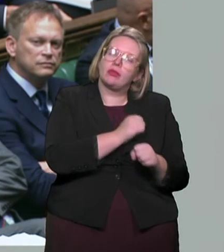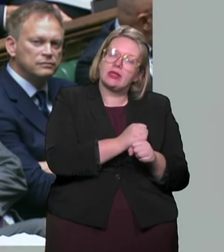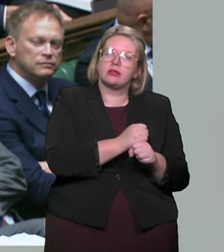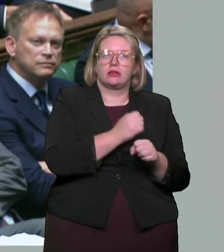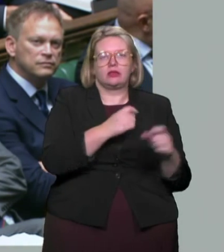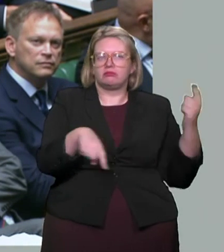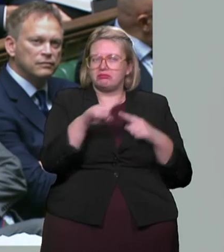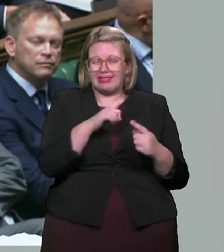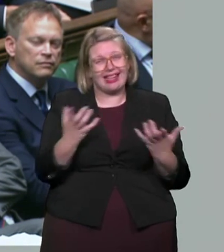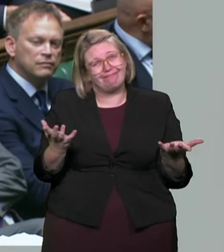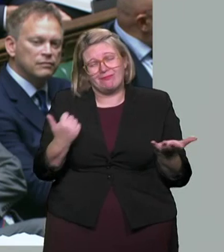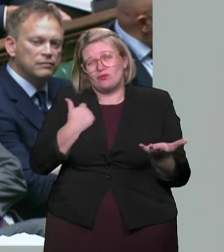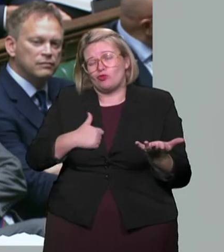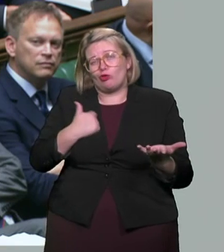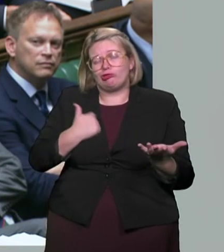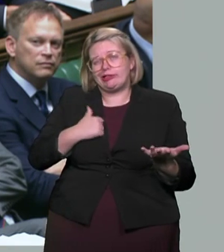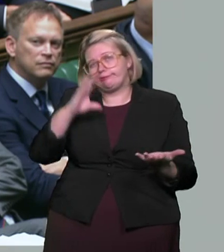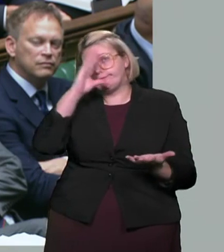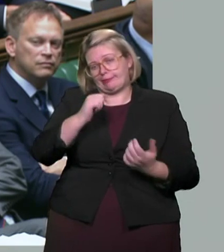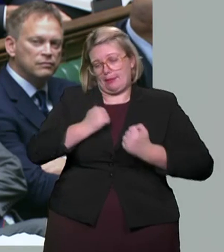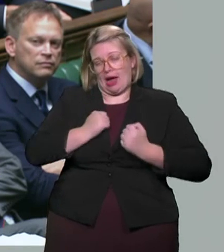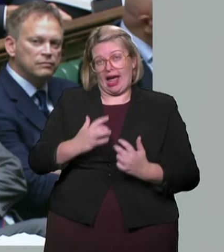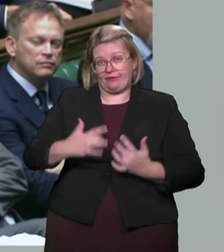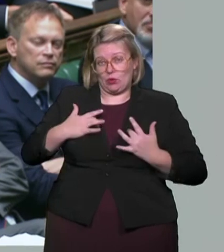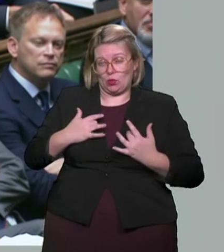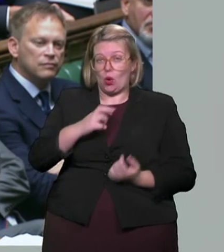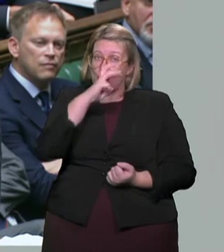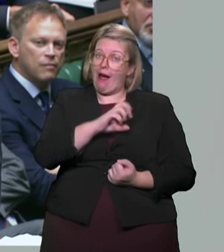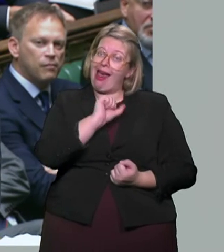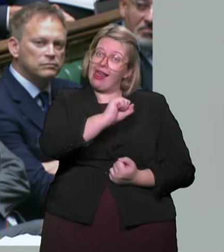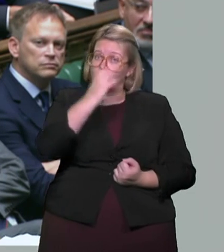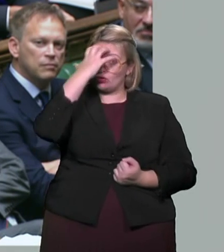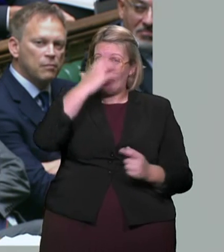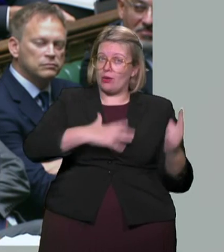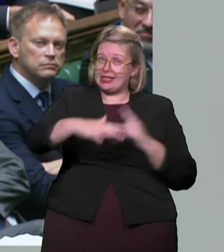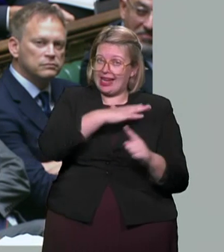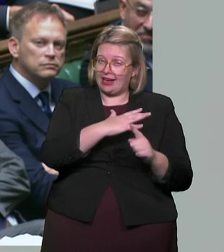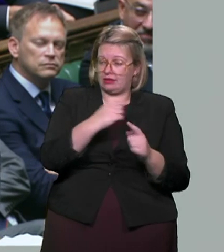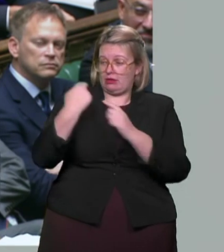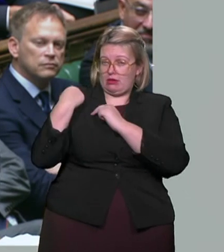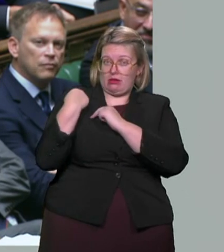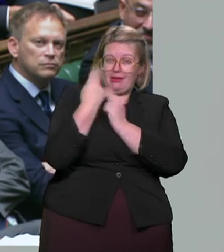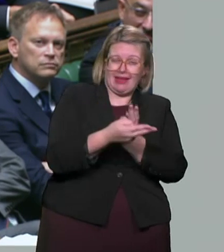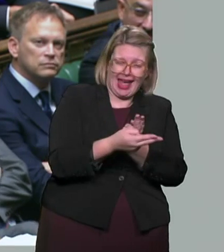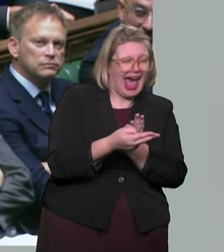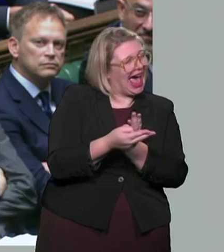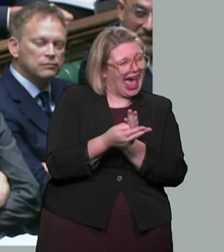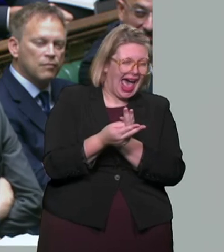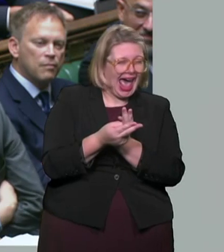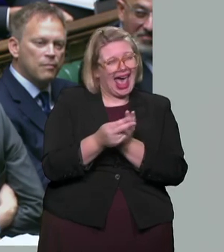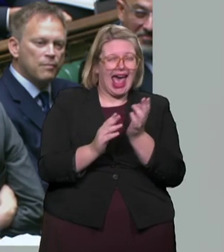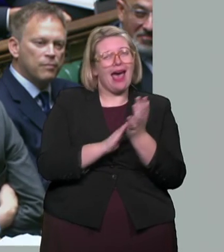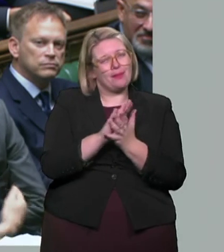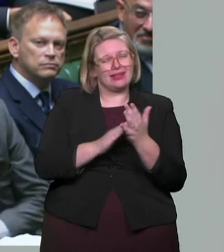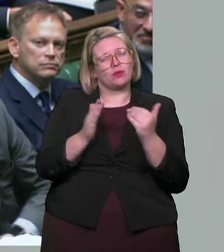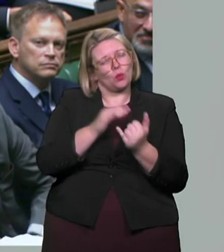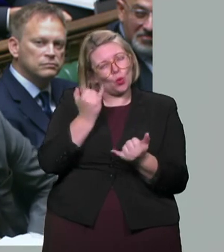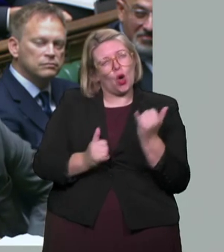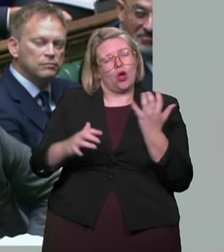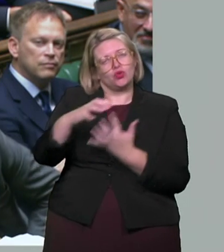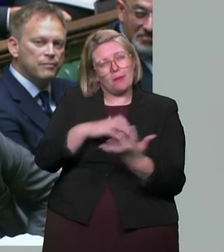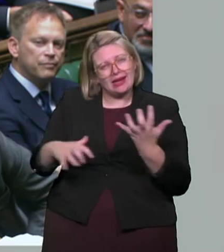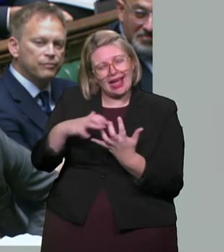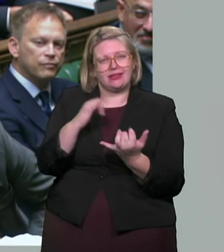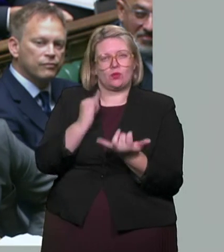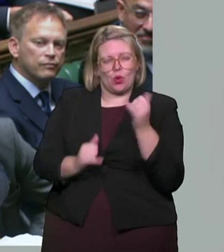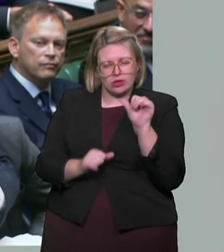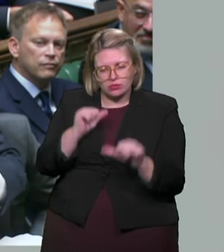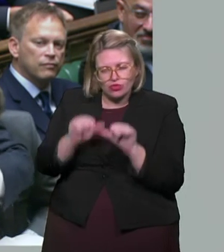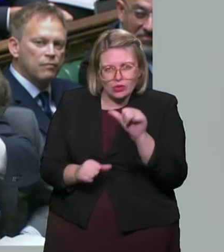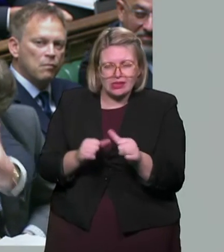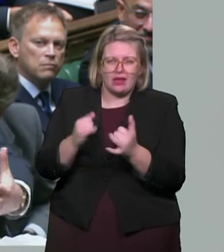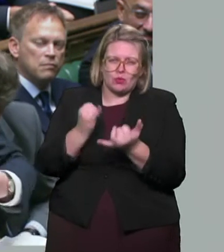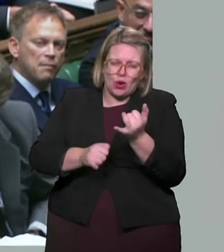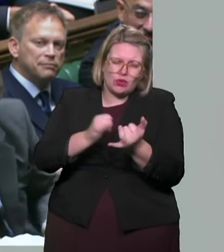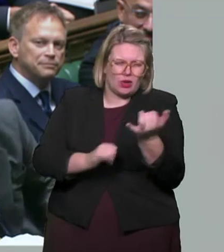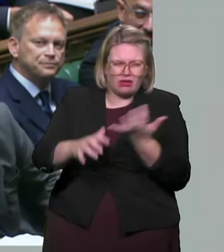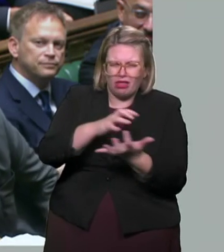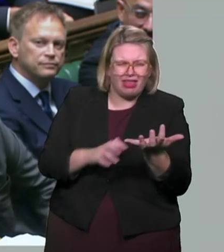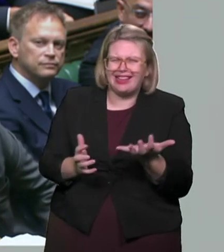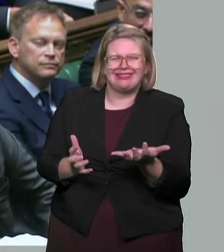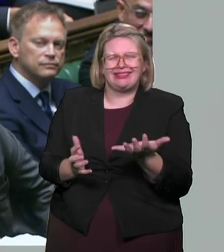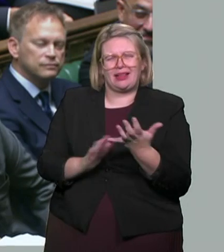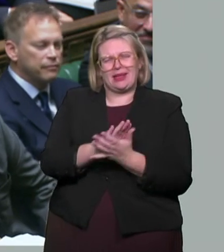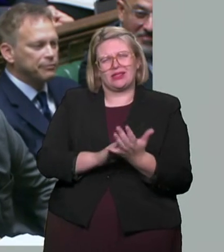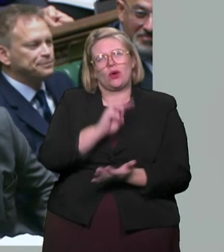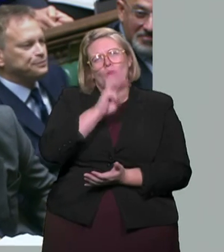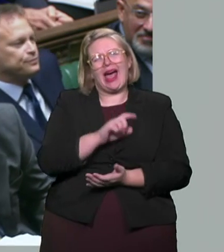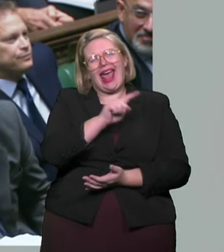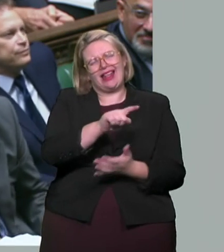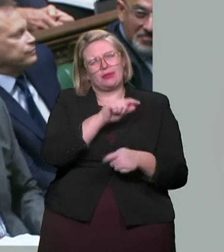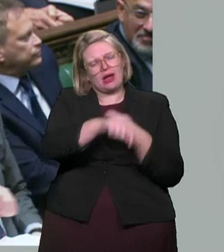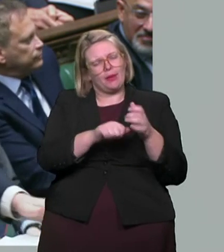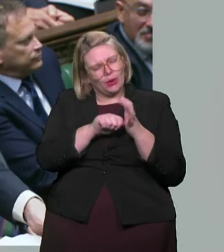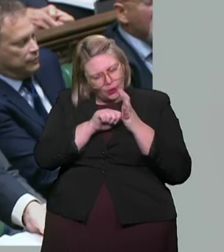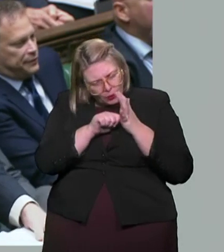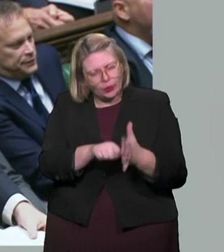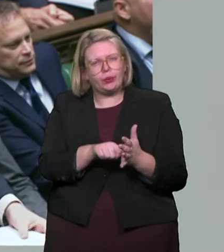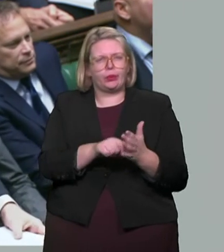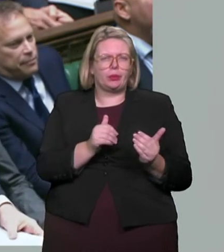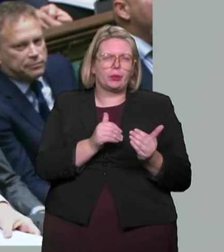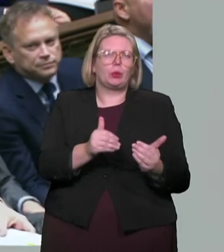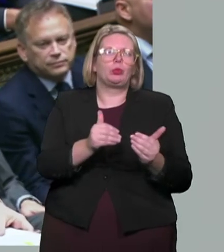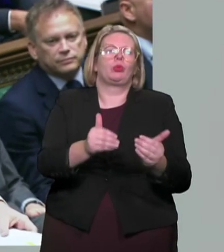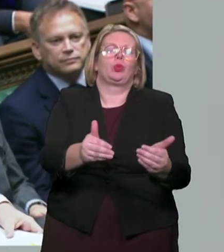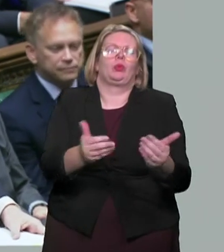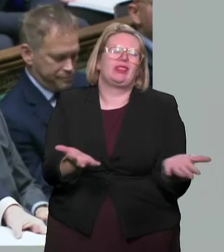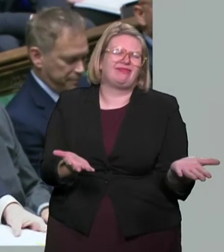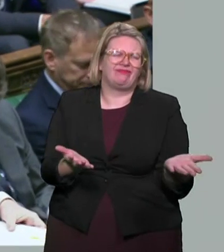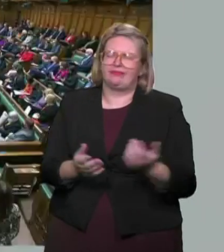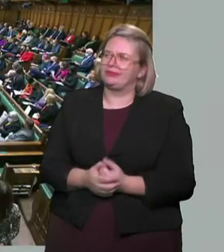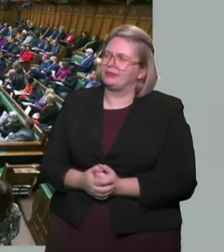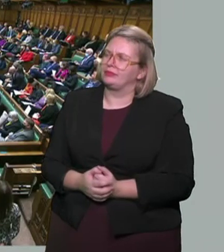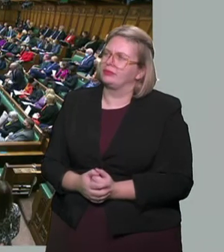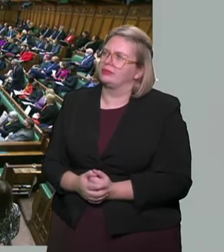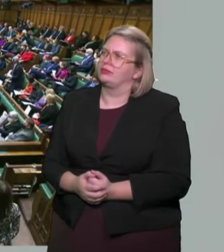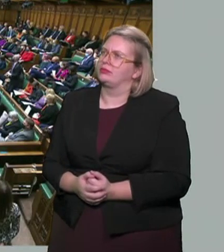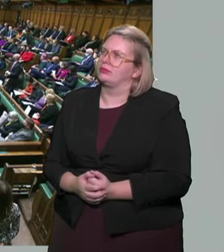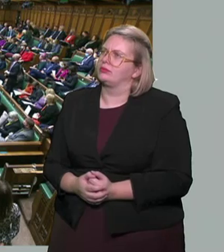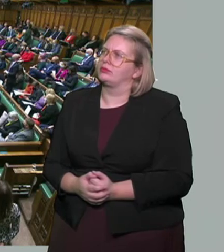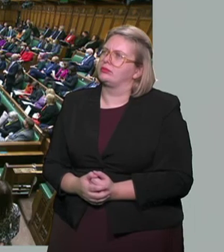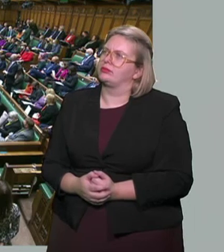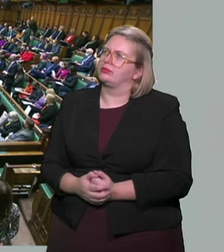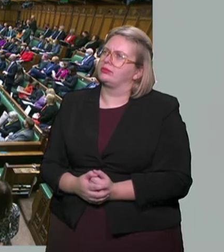I am sorry to have to tell her that my view is that the devolution of the Crown Estate in Wales would fragment the market, complicate existing processes and make it more difficult for Wales, as well as the whole UK, to move forward to net zero.